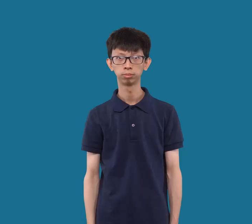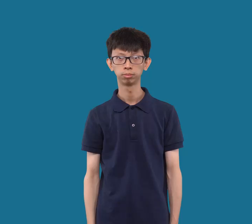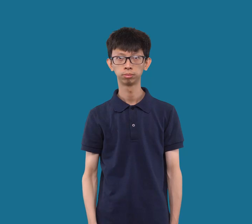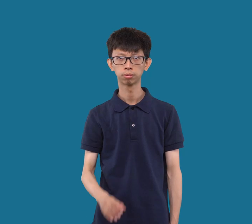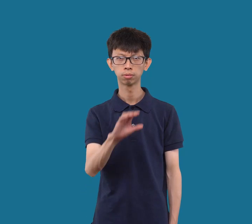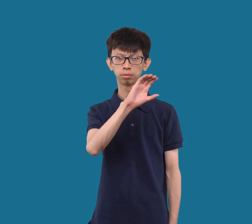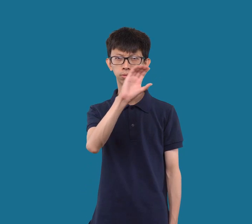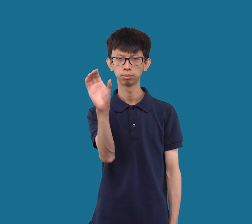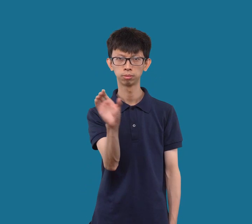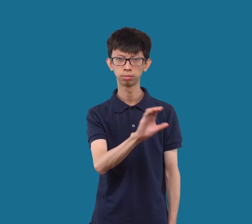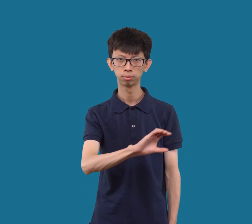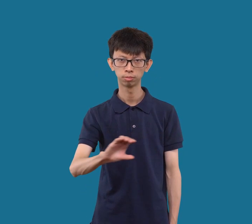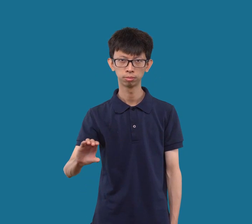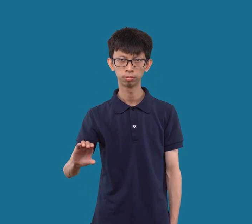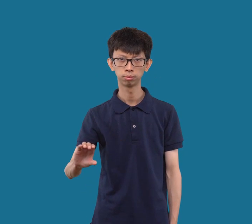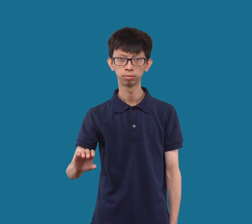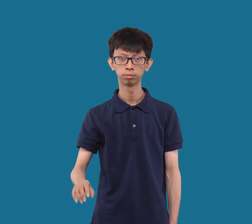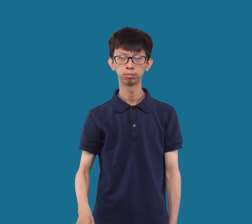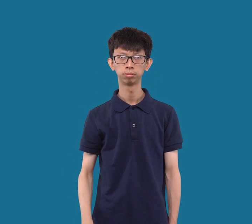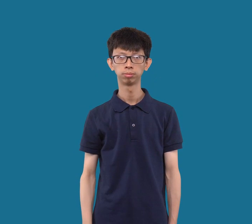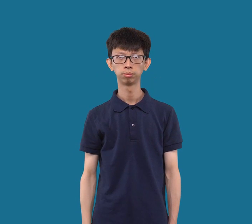dòng chữ